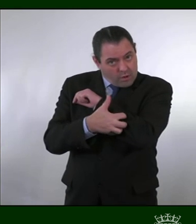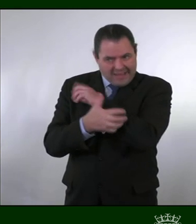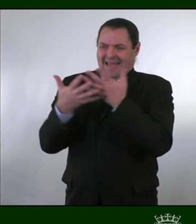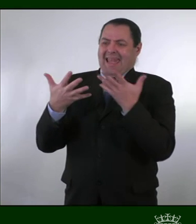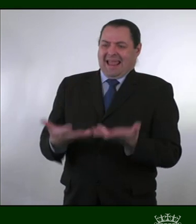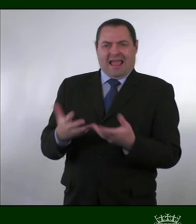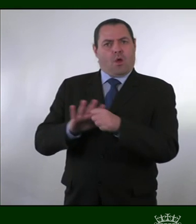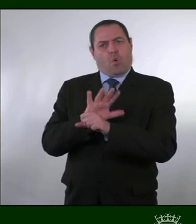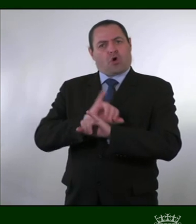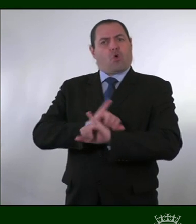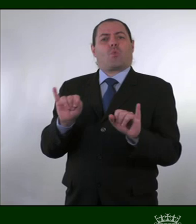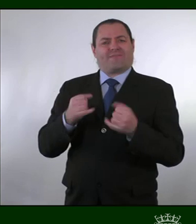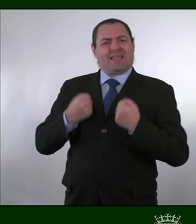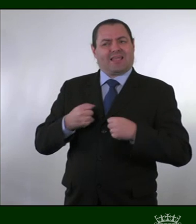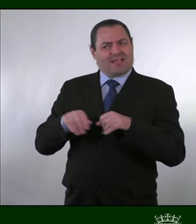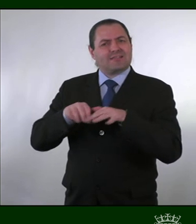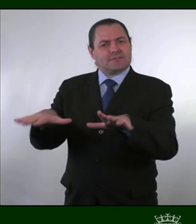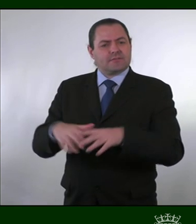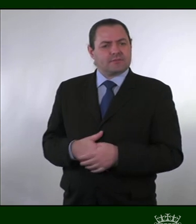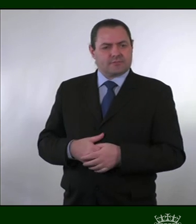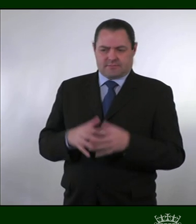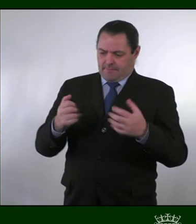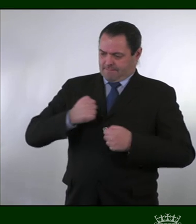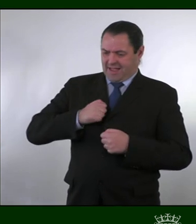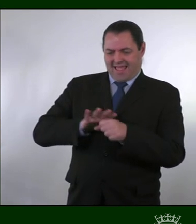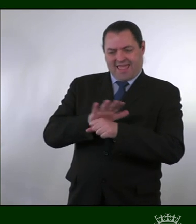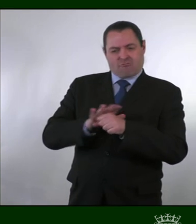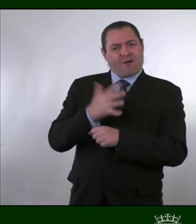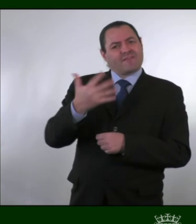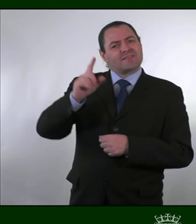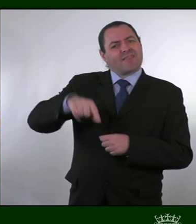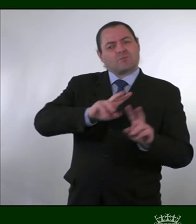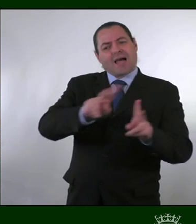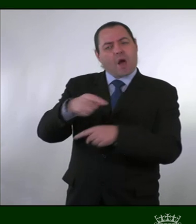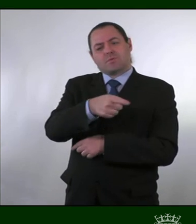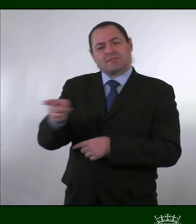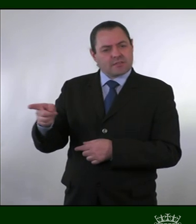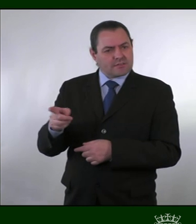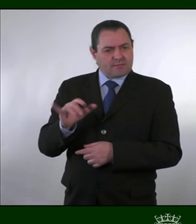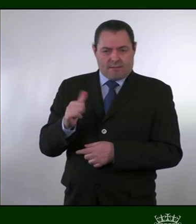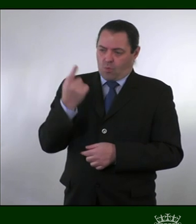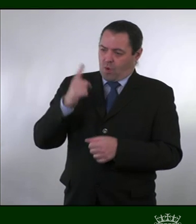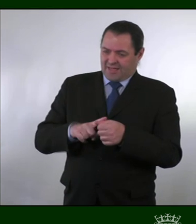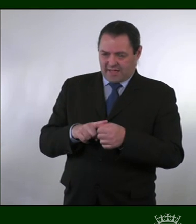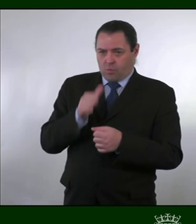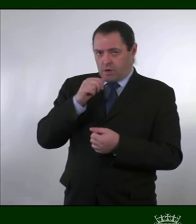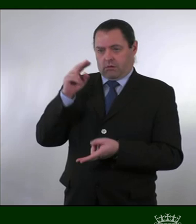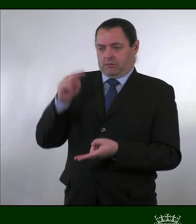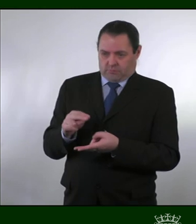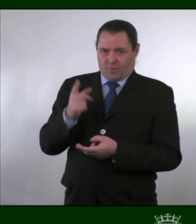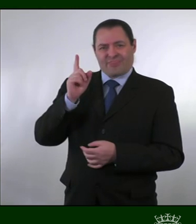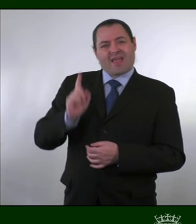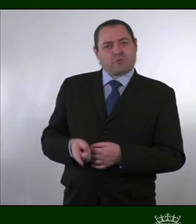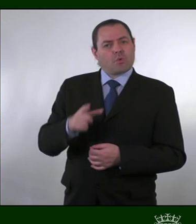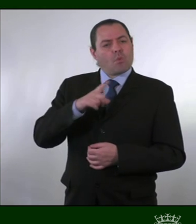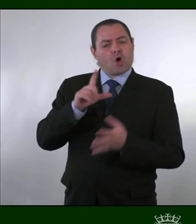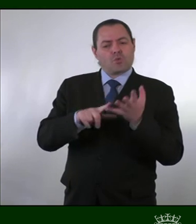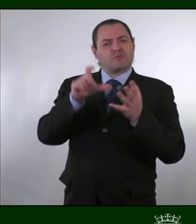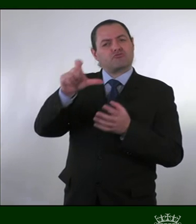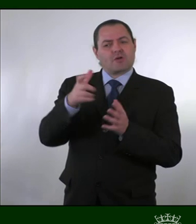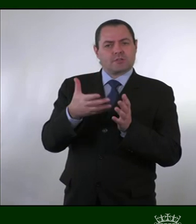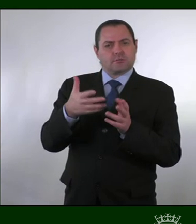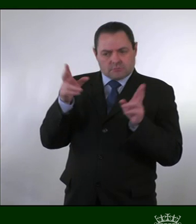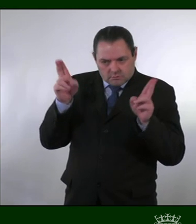Yet 15,000 of the poorest households in my constituency stand to lose £1,000 a year because of planned cuts to universal credit in April.